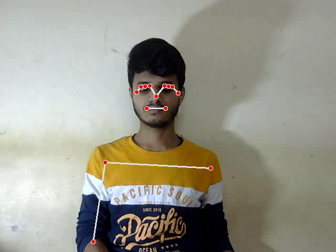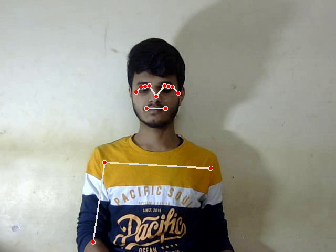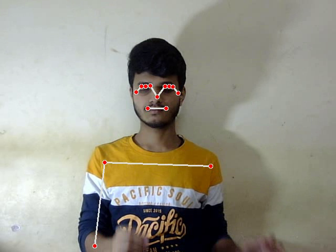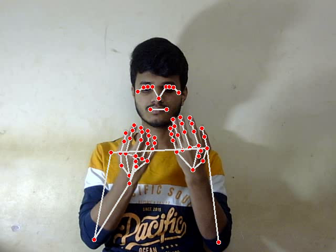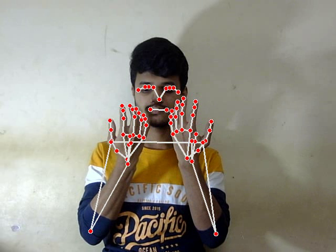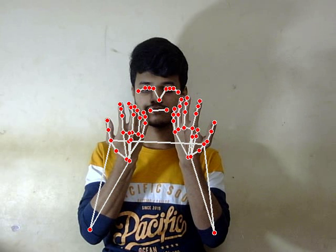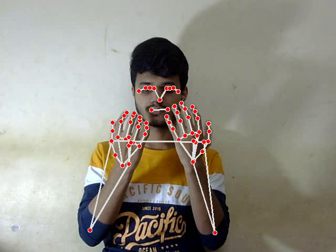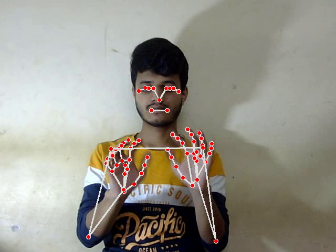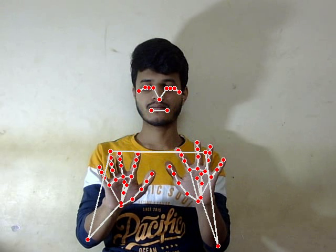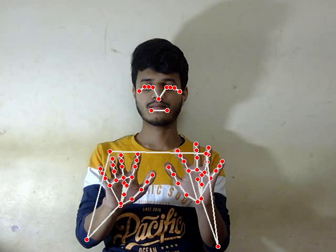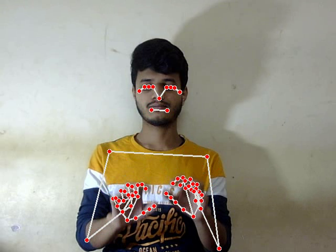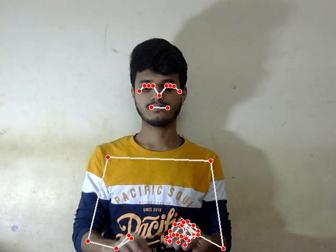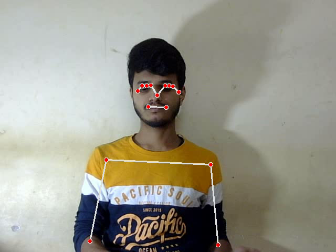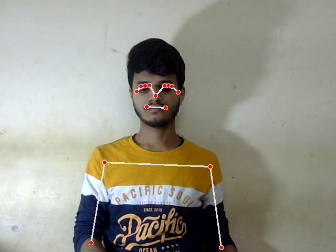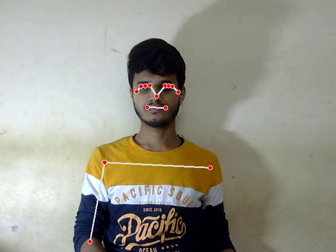finish